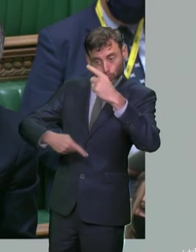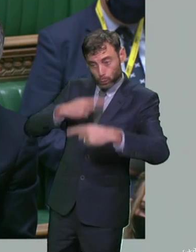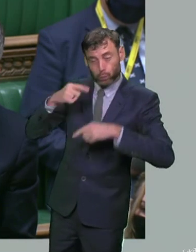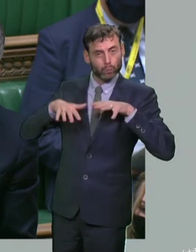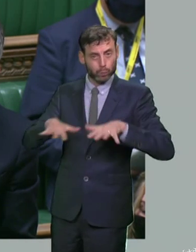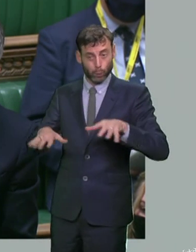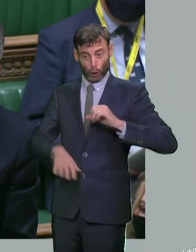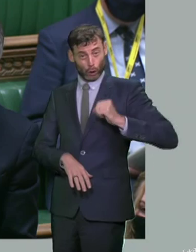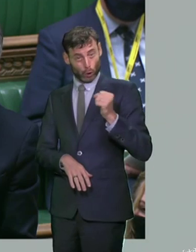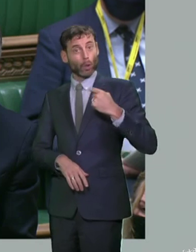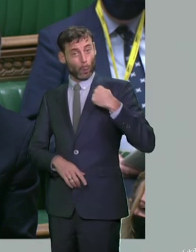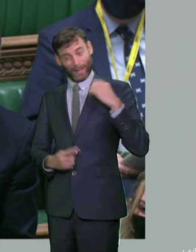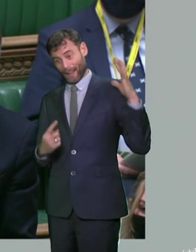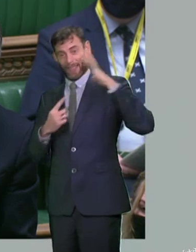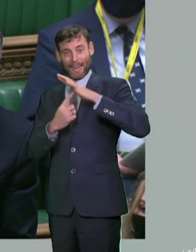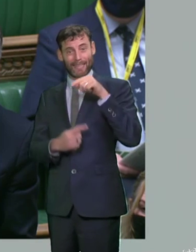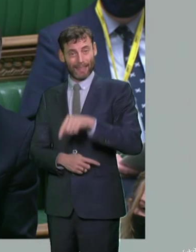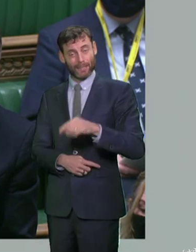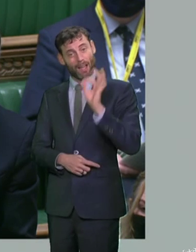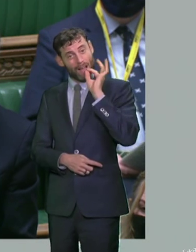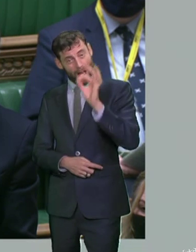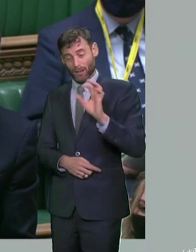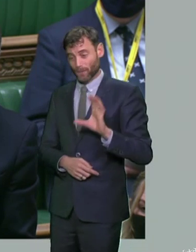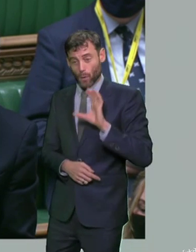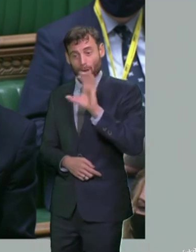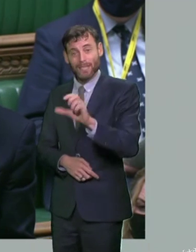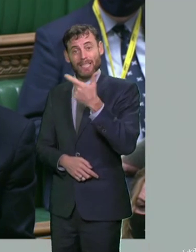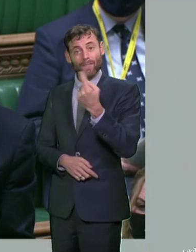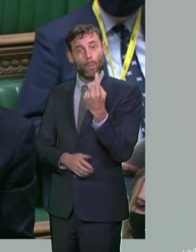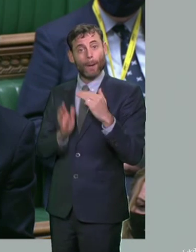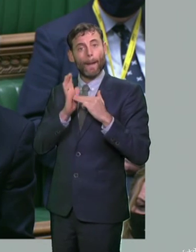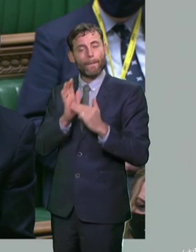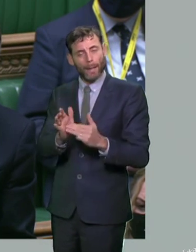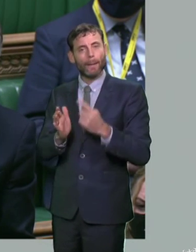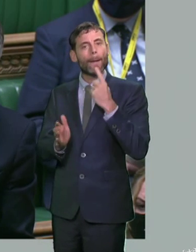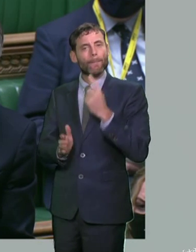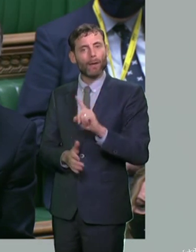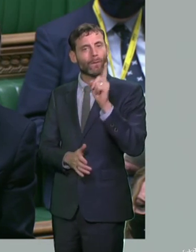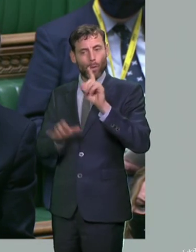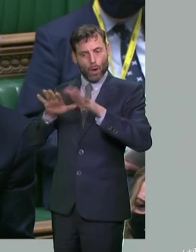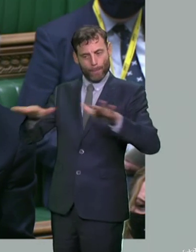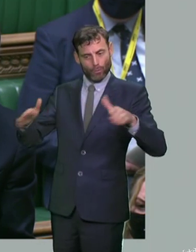The ask is for a £71 million ringfenced marine port in next month’s energy auction.